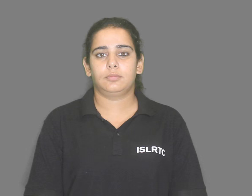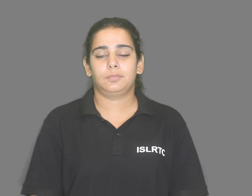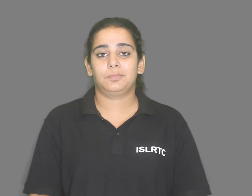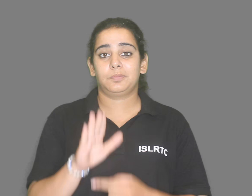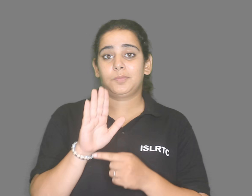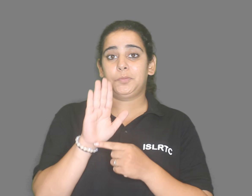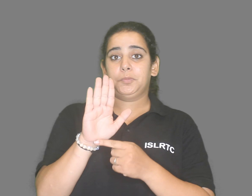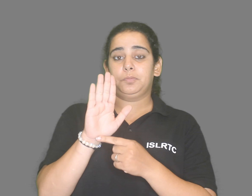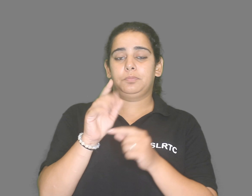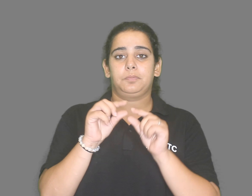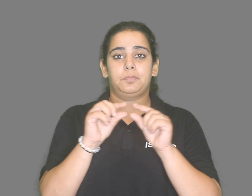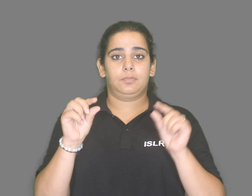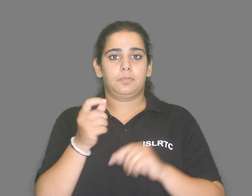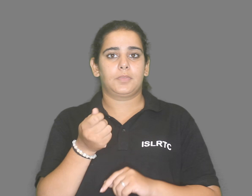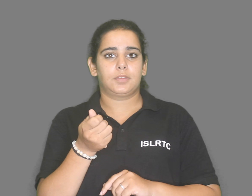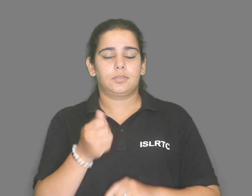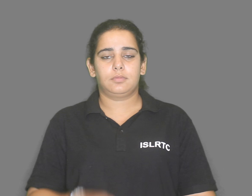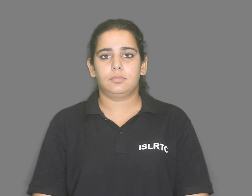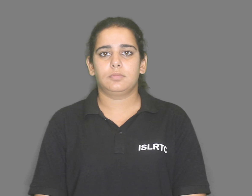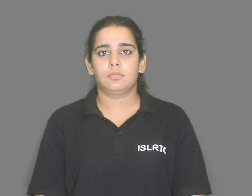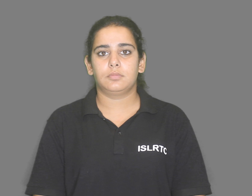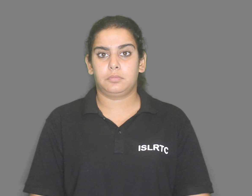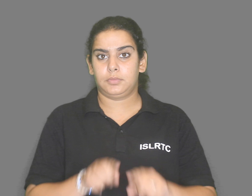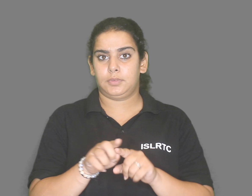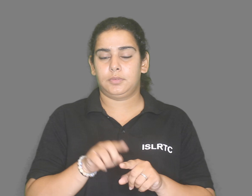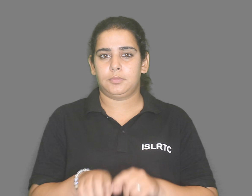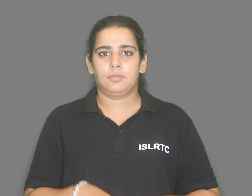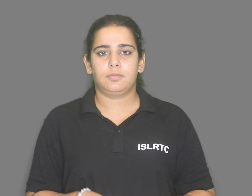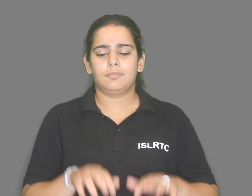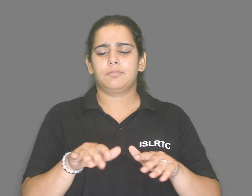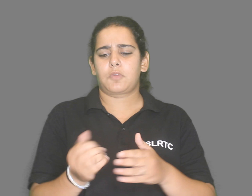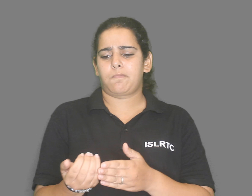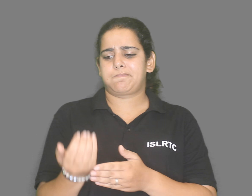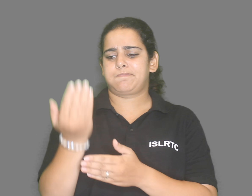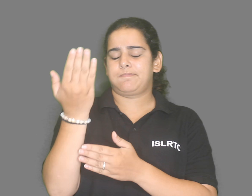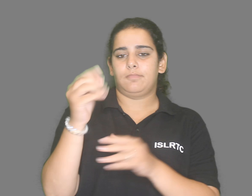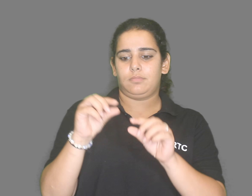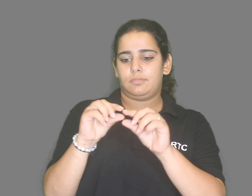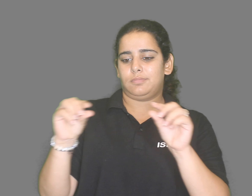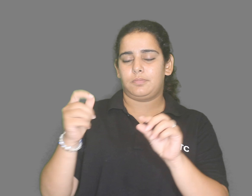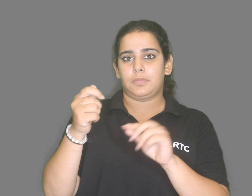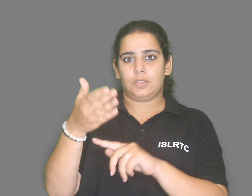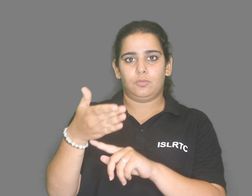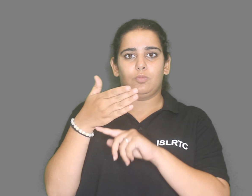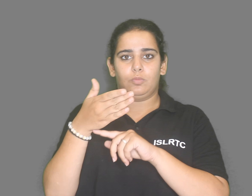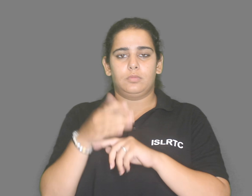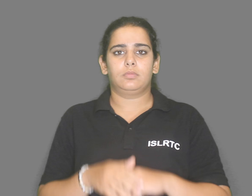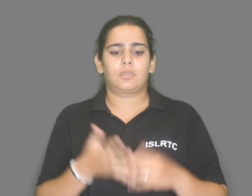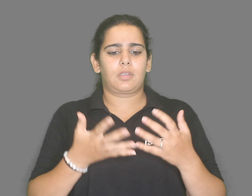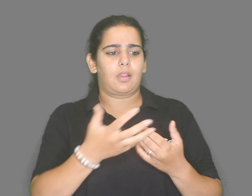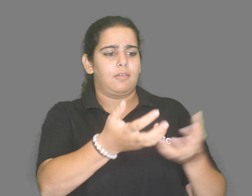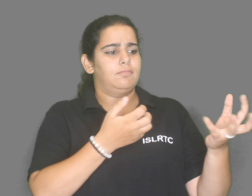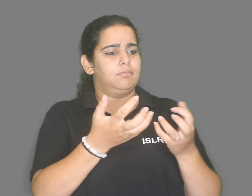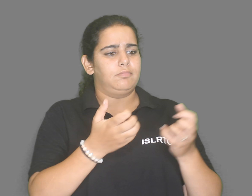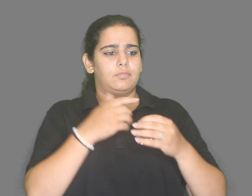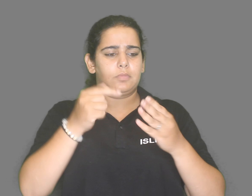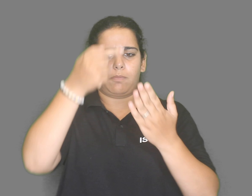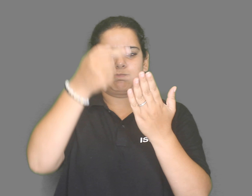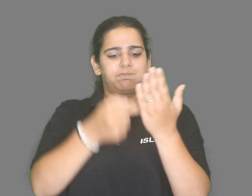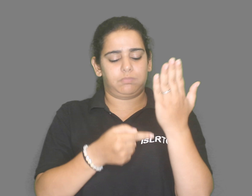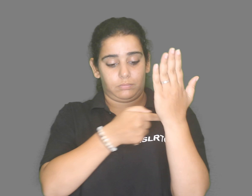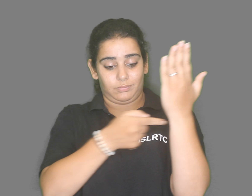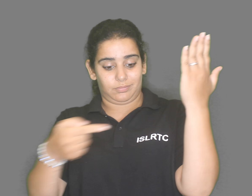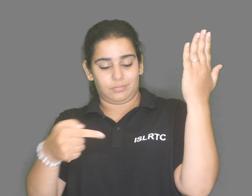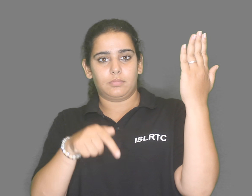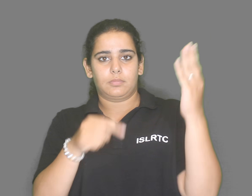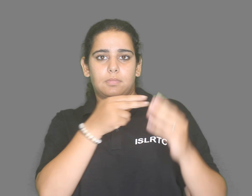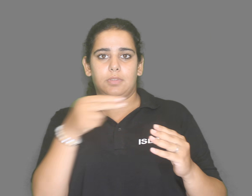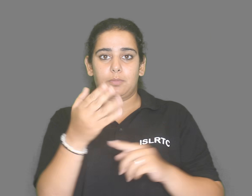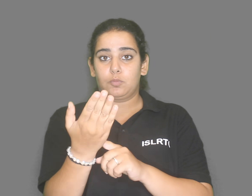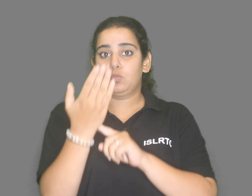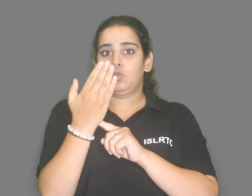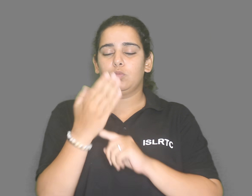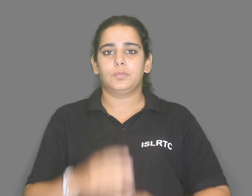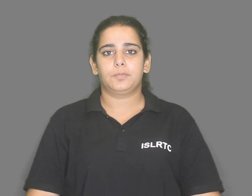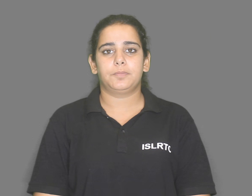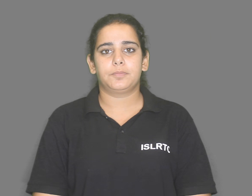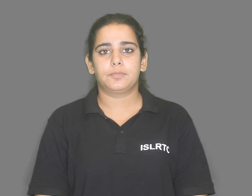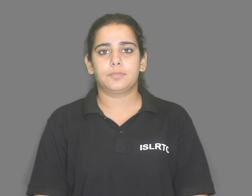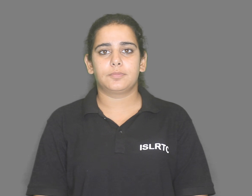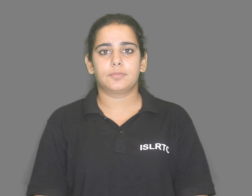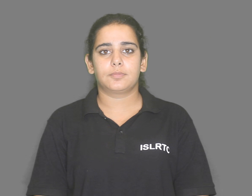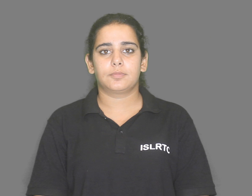Invoice An itemized commercial document that records the products or services delivered to the customer the total amount due and the preferred payment method